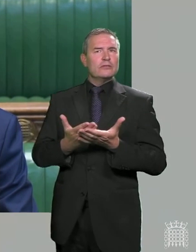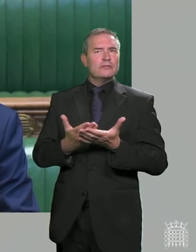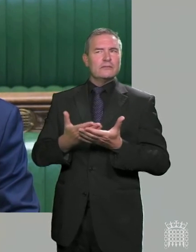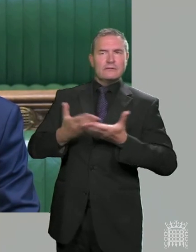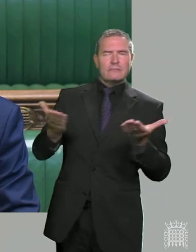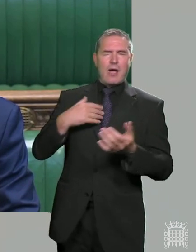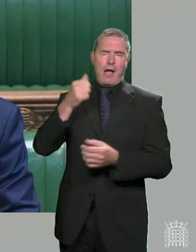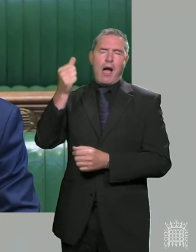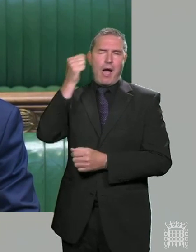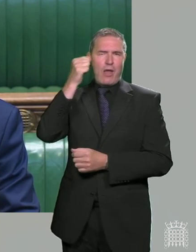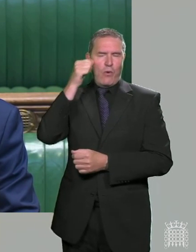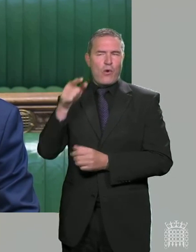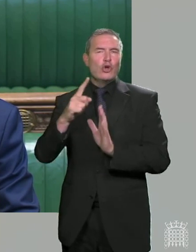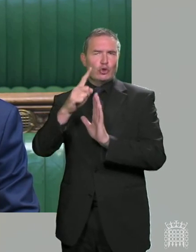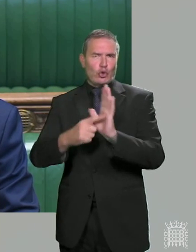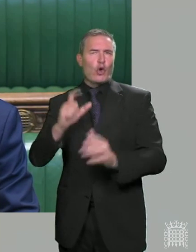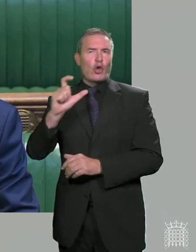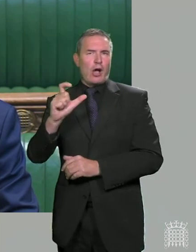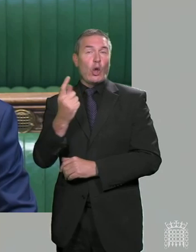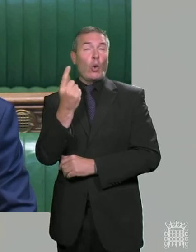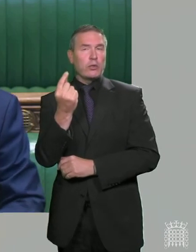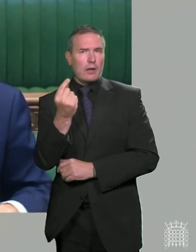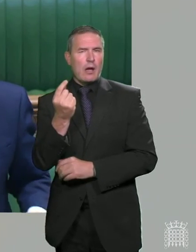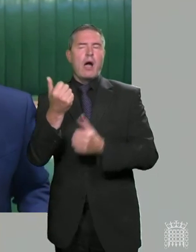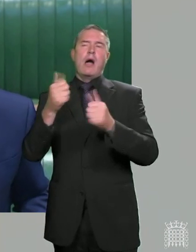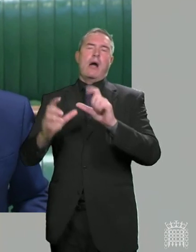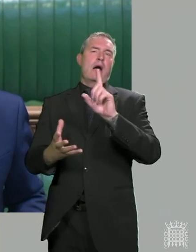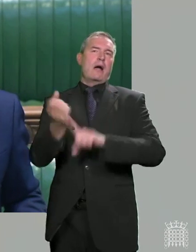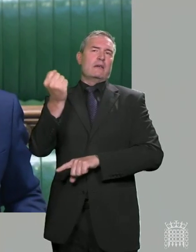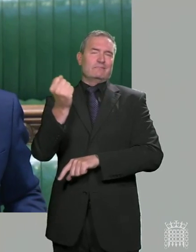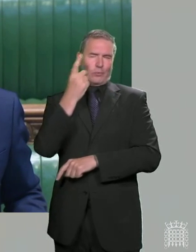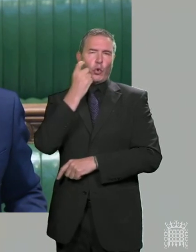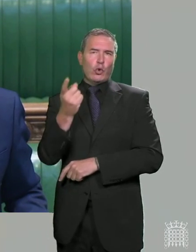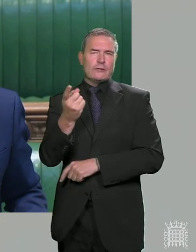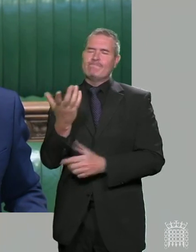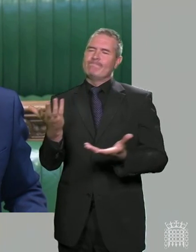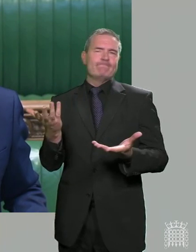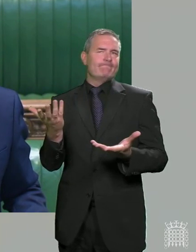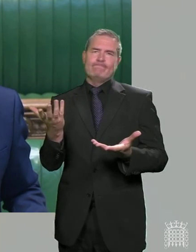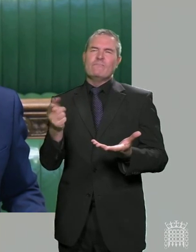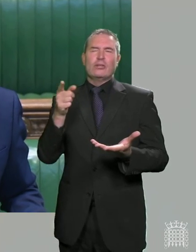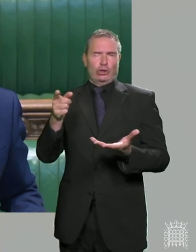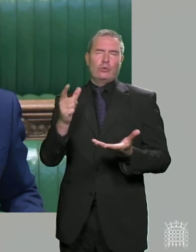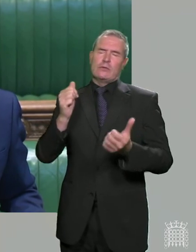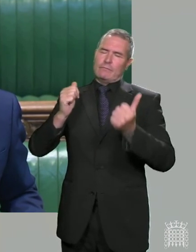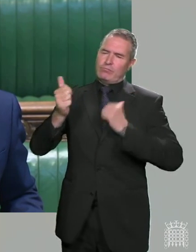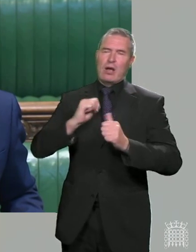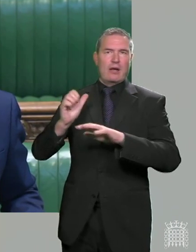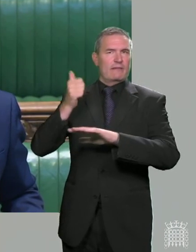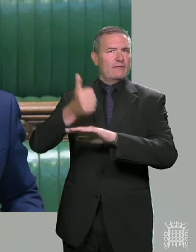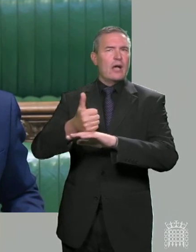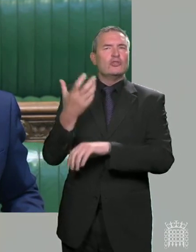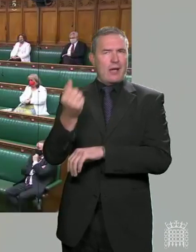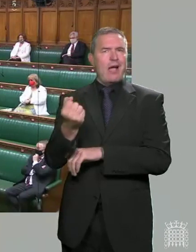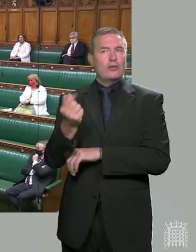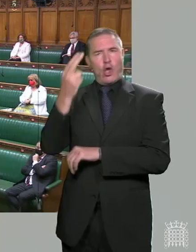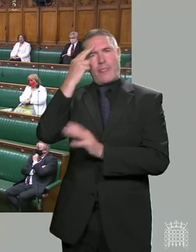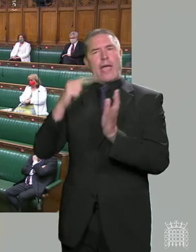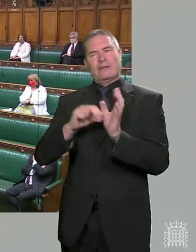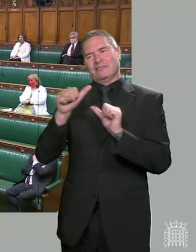I know she would have gone on to achieve so much more, and that she would have been so proud of the work of her foundation and what it is doing in her name.